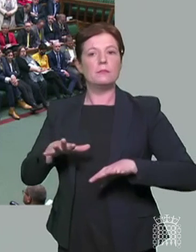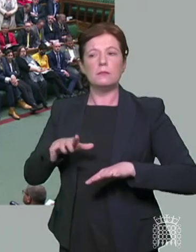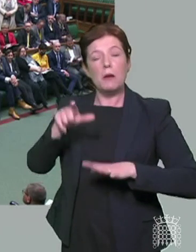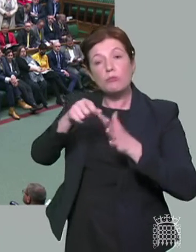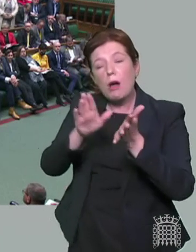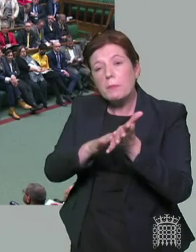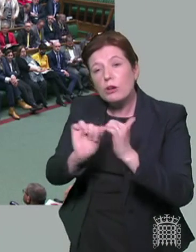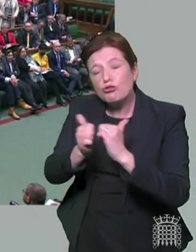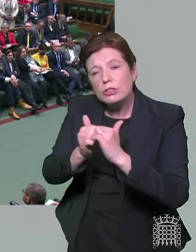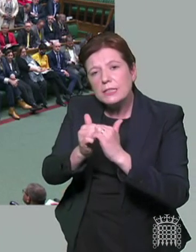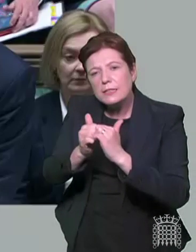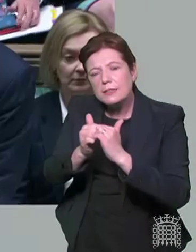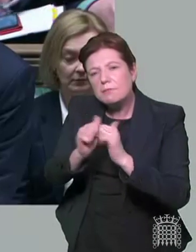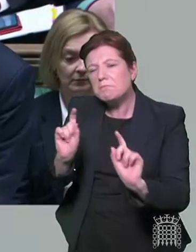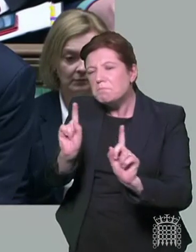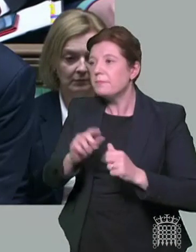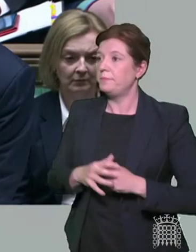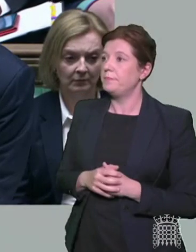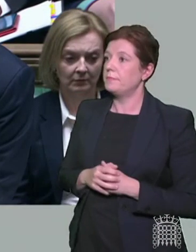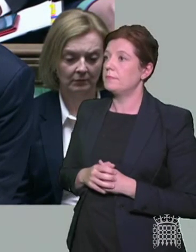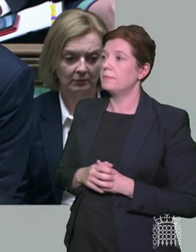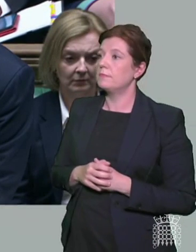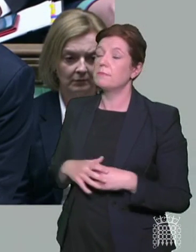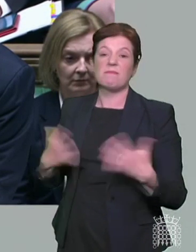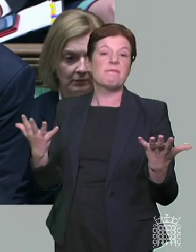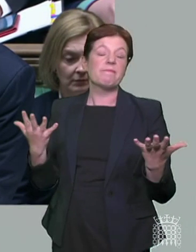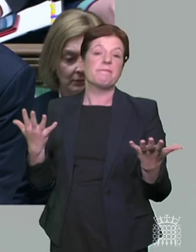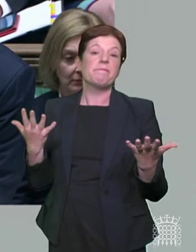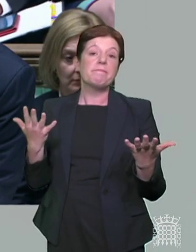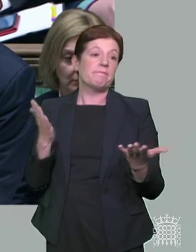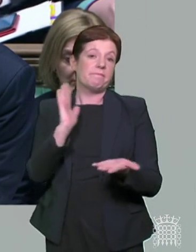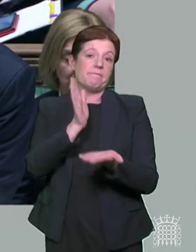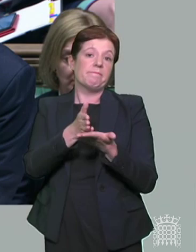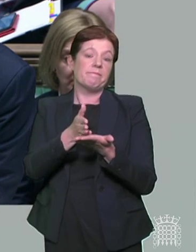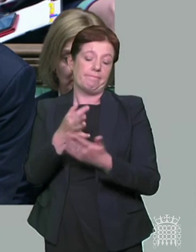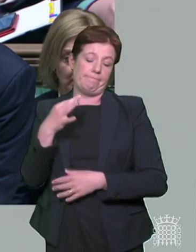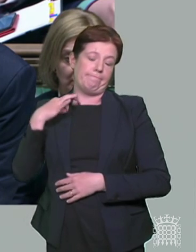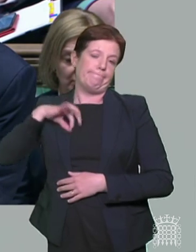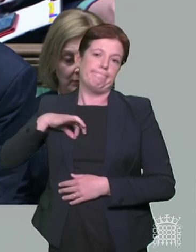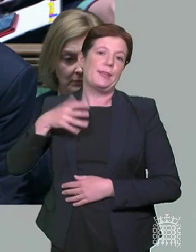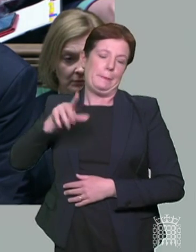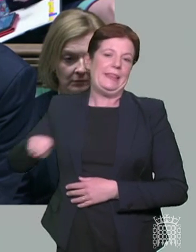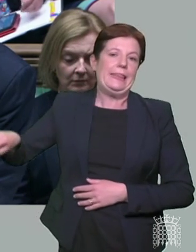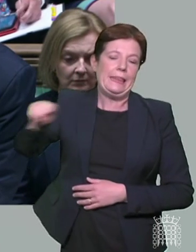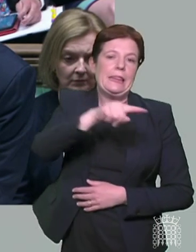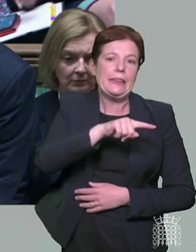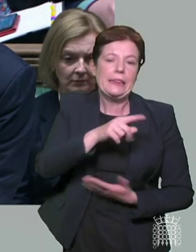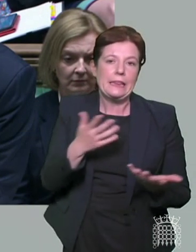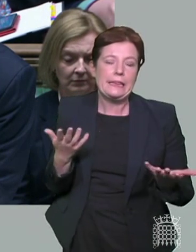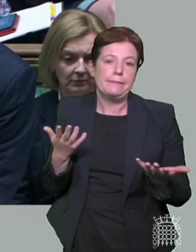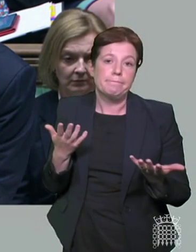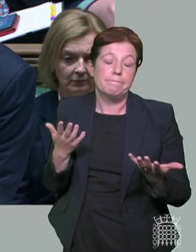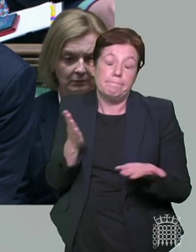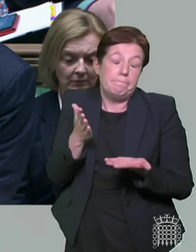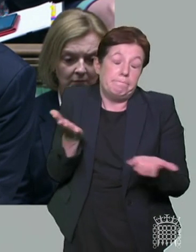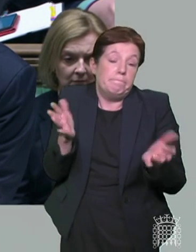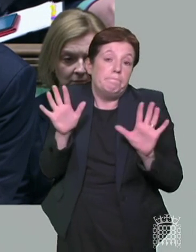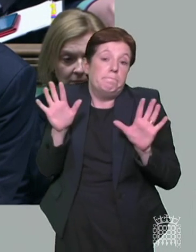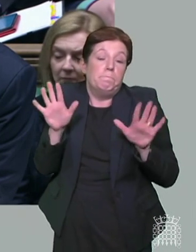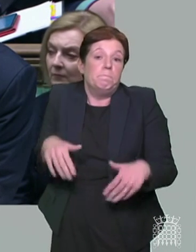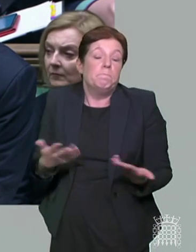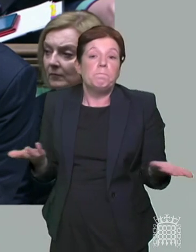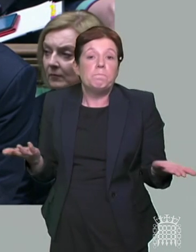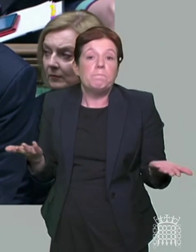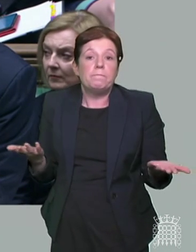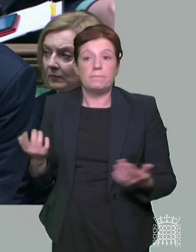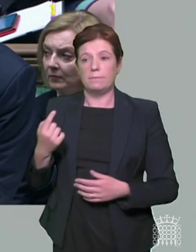I am sad to say that I think a lot of people made money out of covid in a way that perhaps they should not have done.